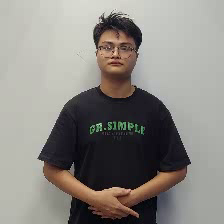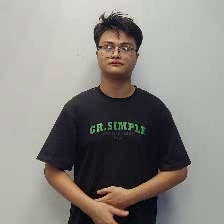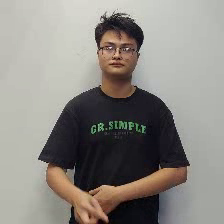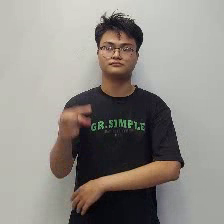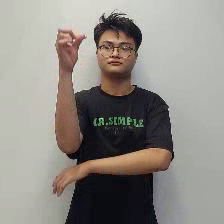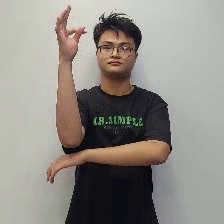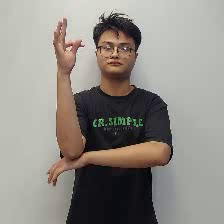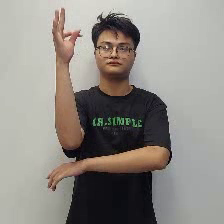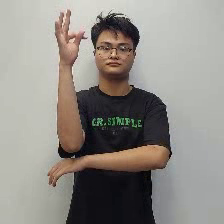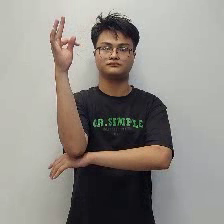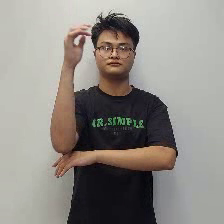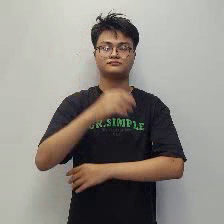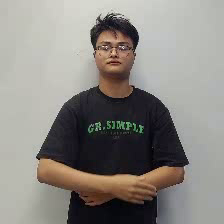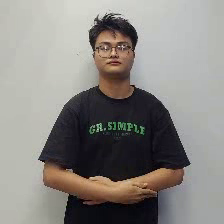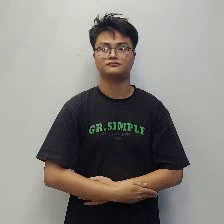Trưa